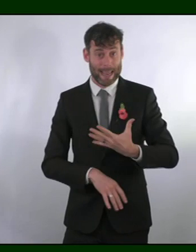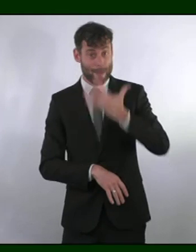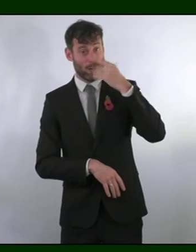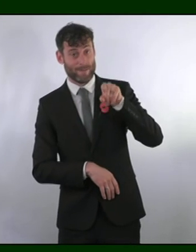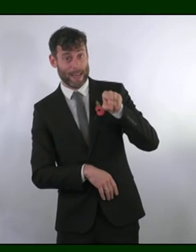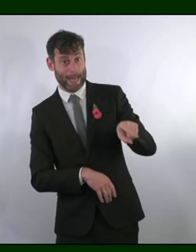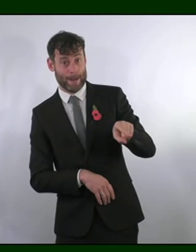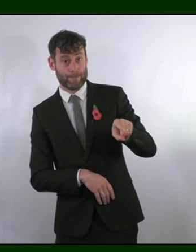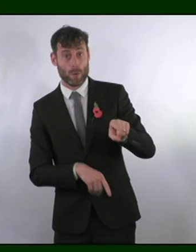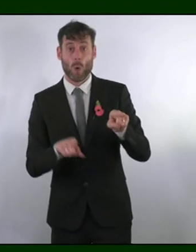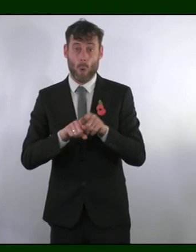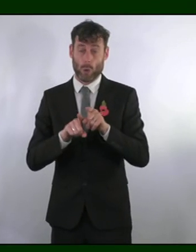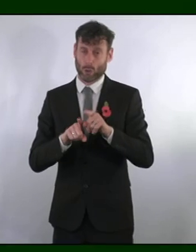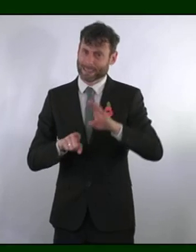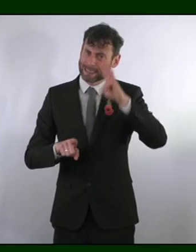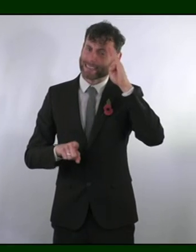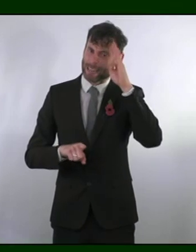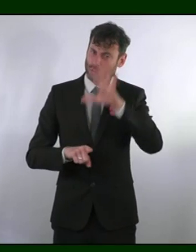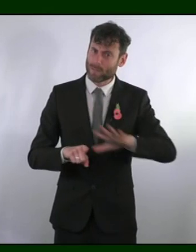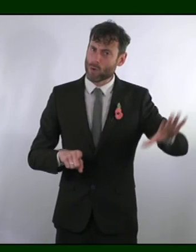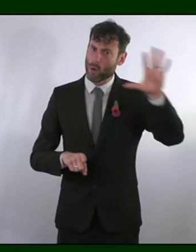dangerous for American democracy?